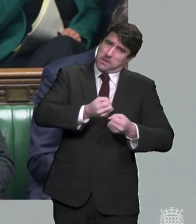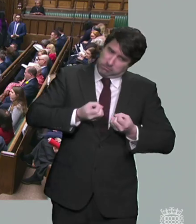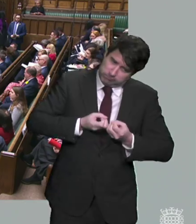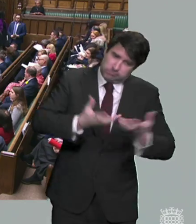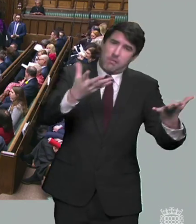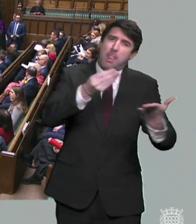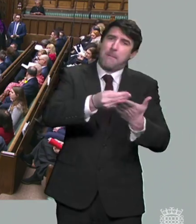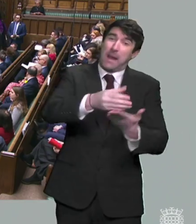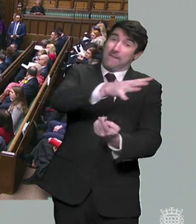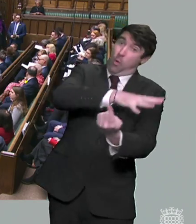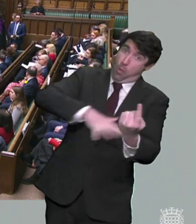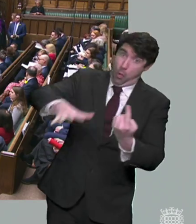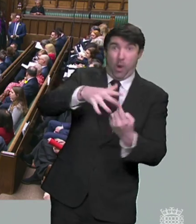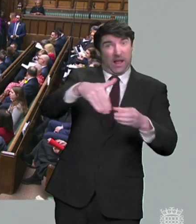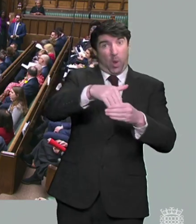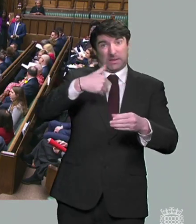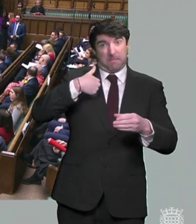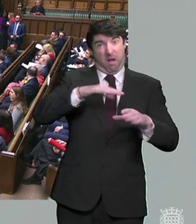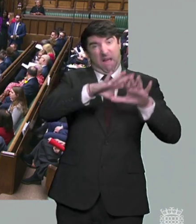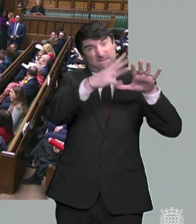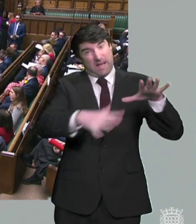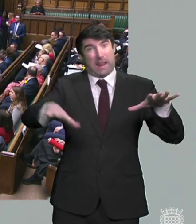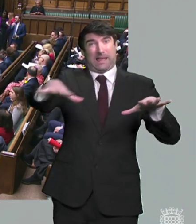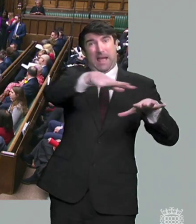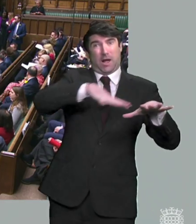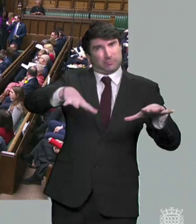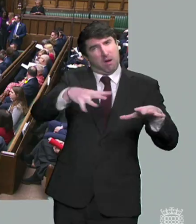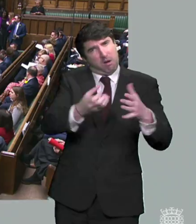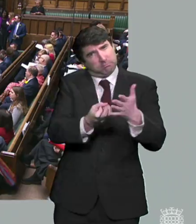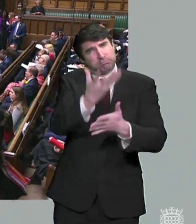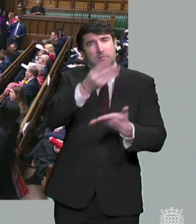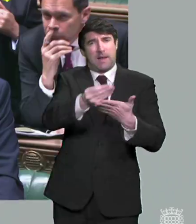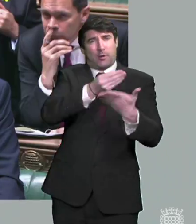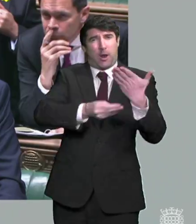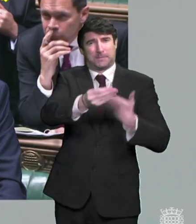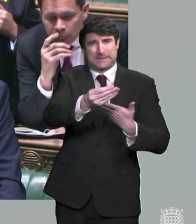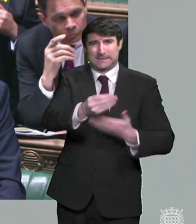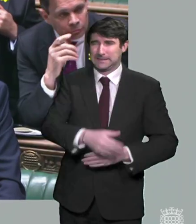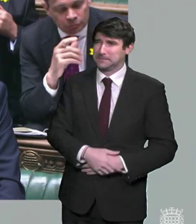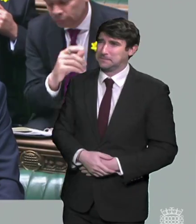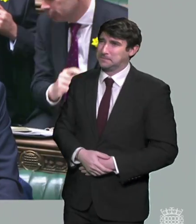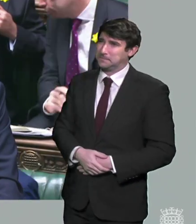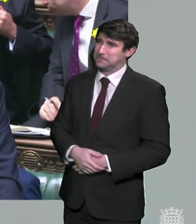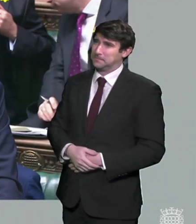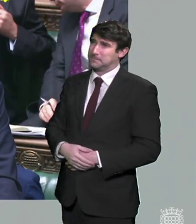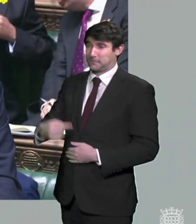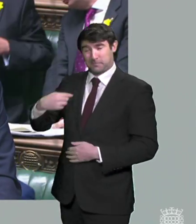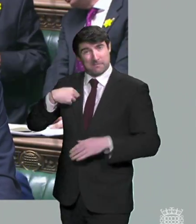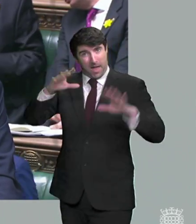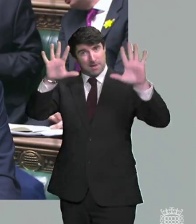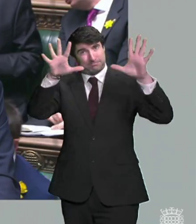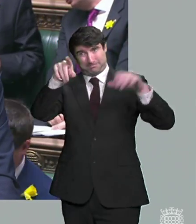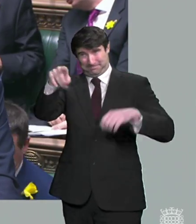David T. C. Davies First, Mr Speaker, I would like to say llongfyfarchiadau mawr to the constituents of the honourable Lady.